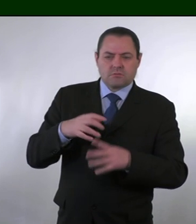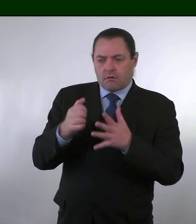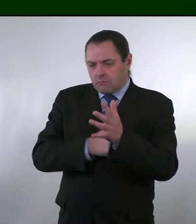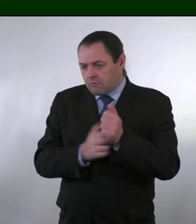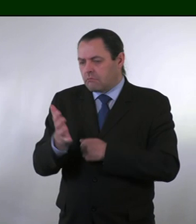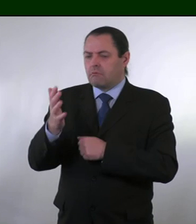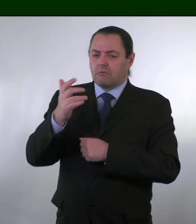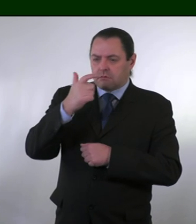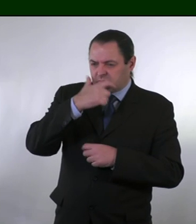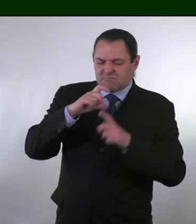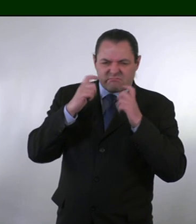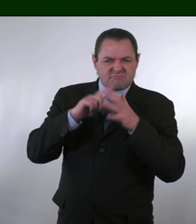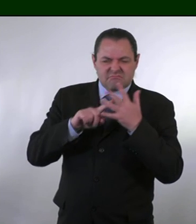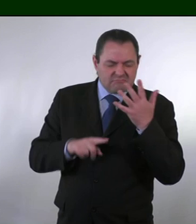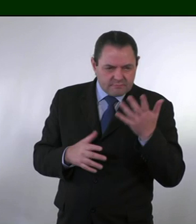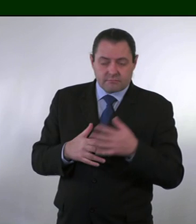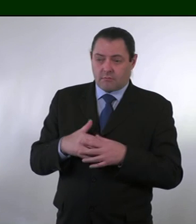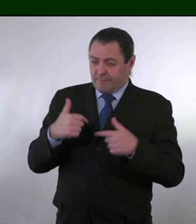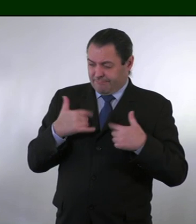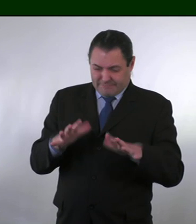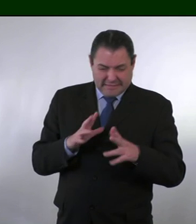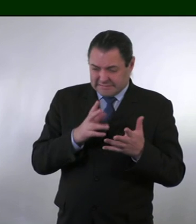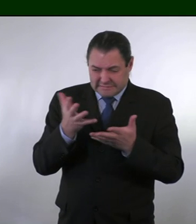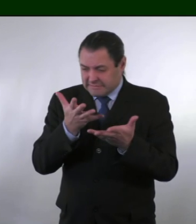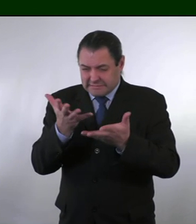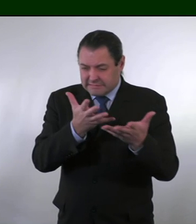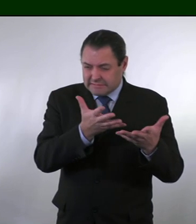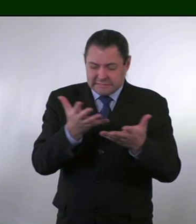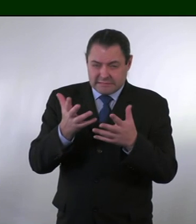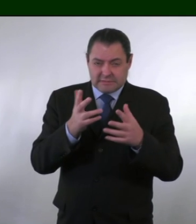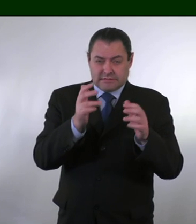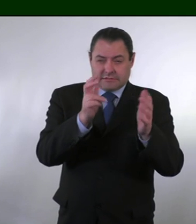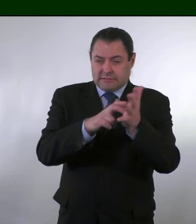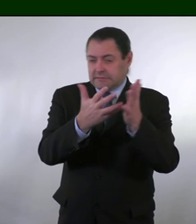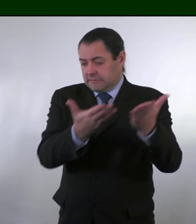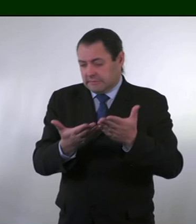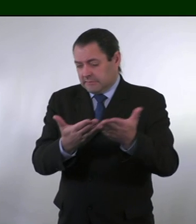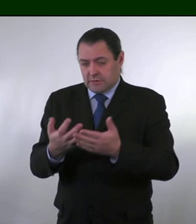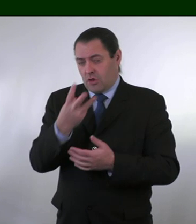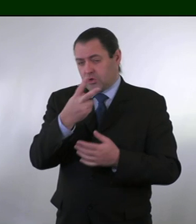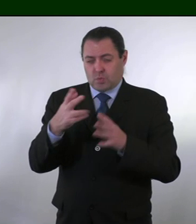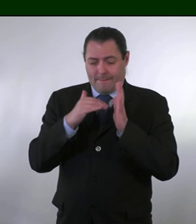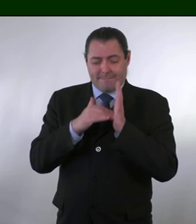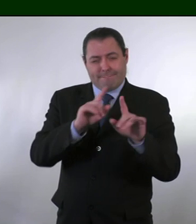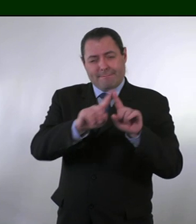Nobody had enough PPE. We shifted heaven and earth to get 32 billion items of PPE into this country.